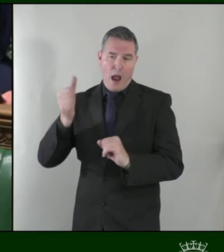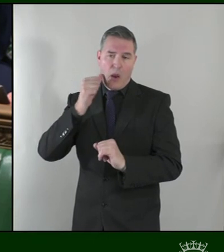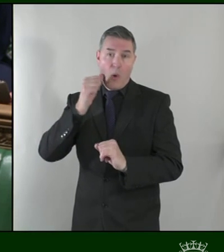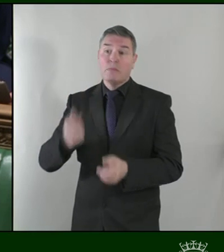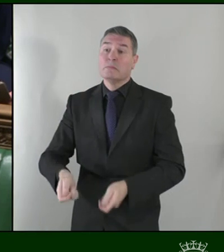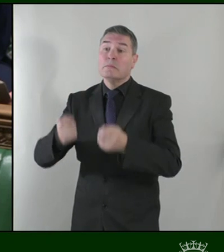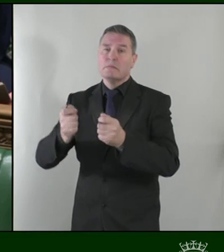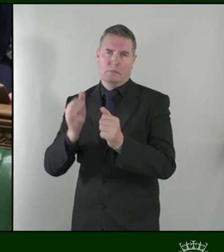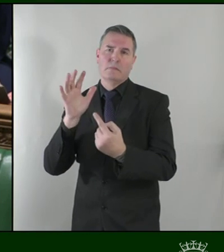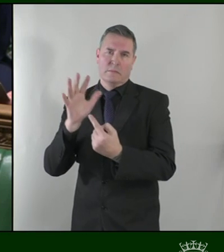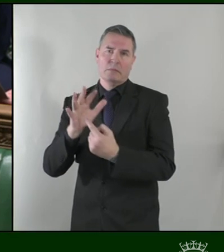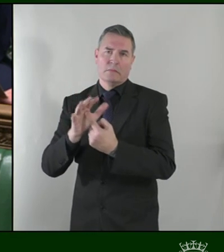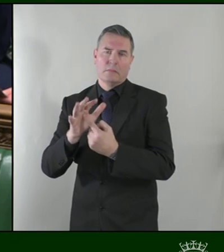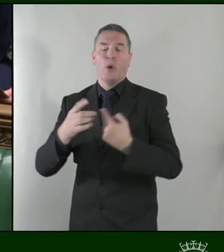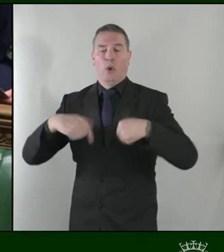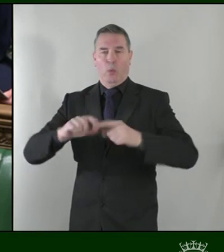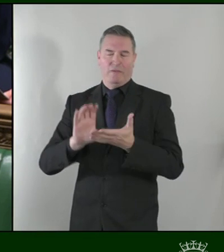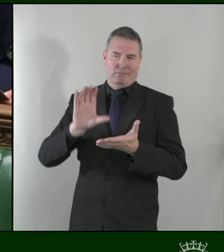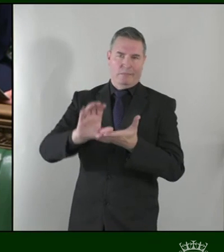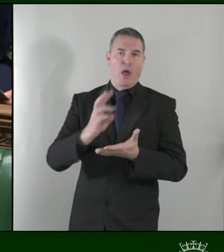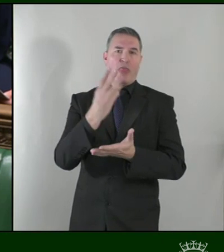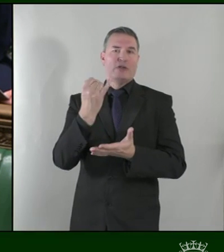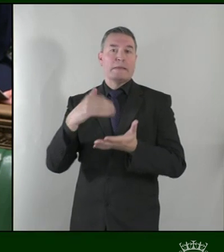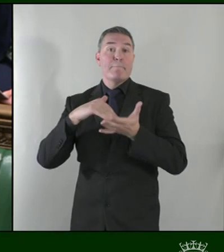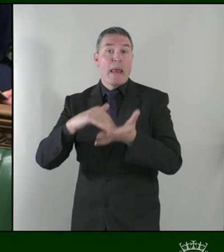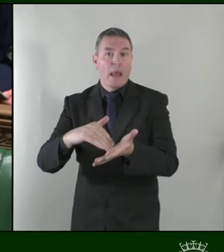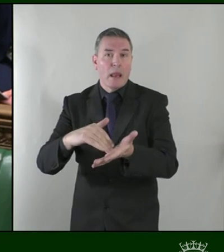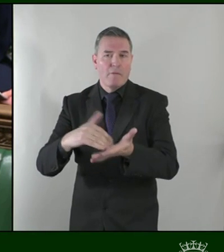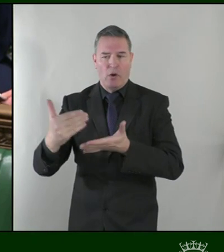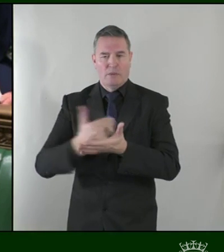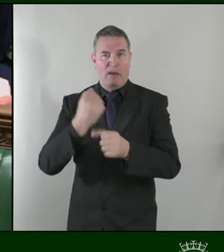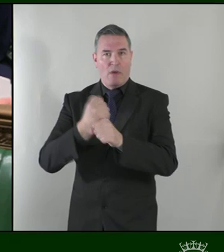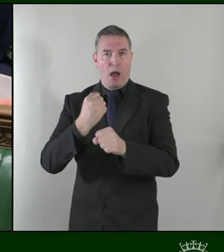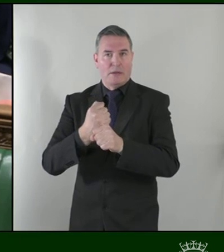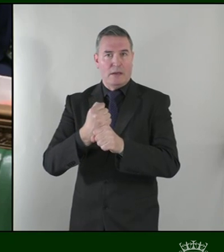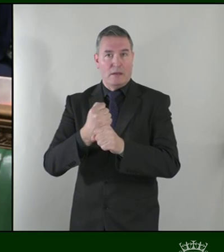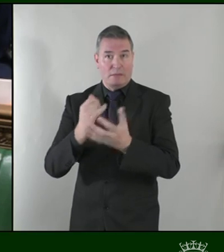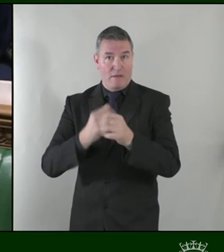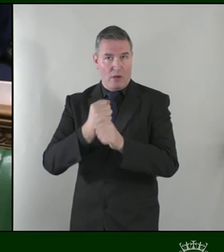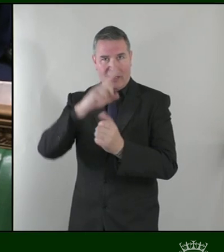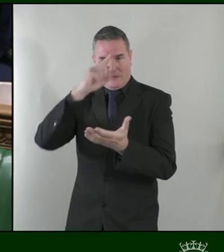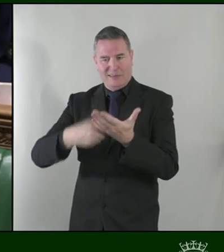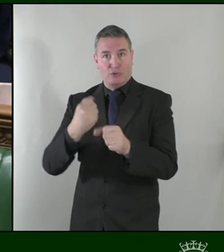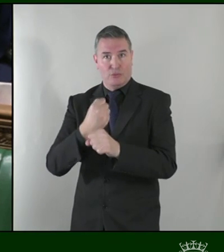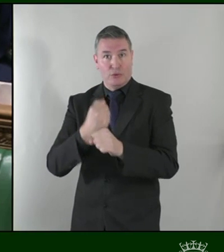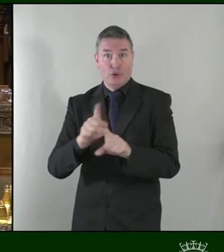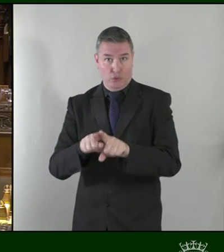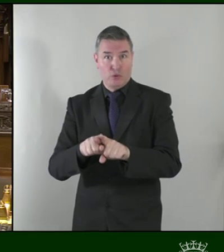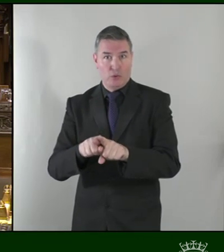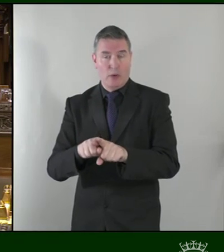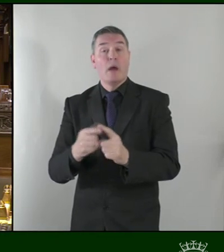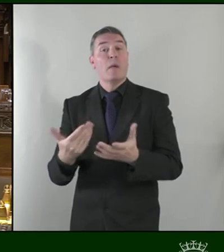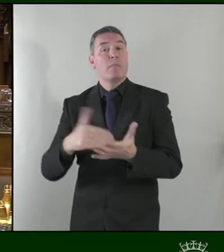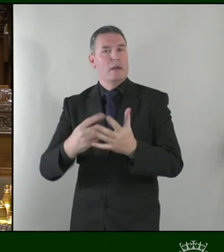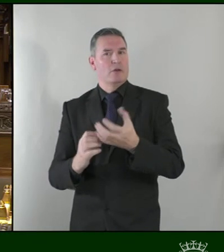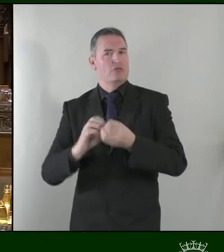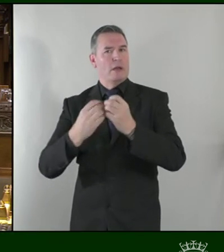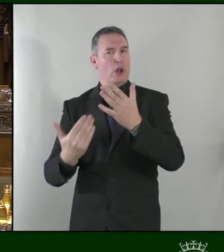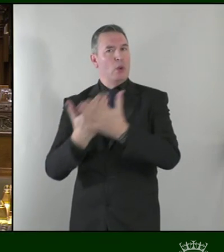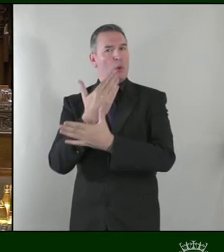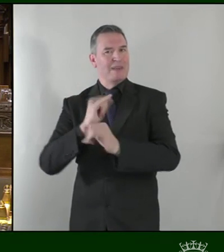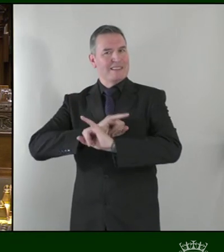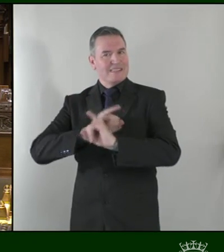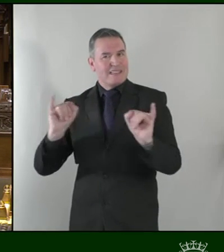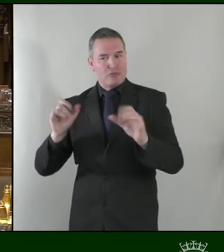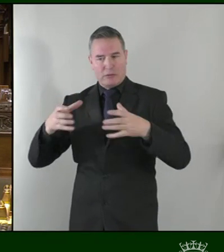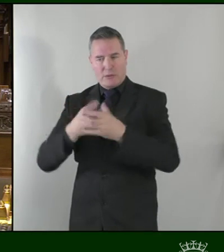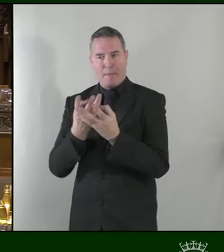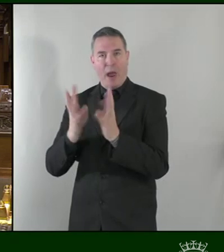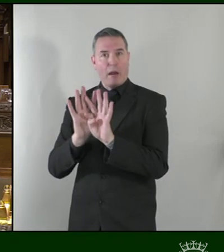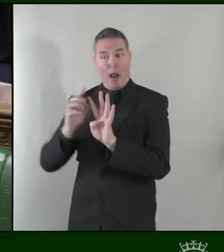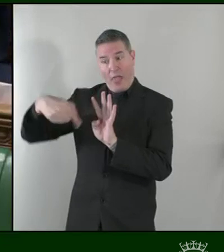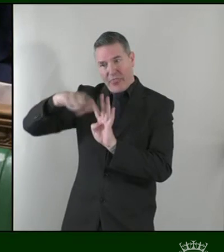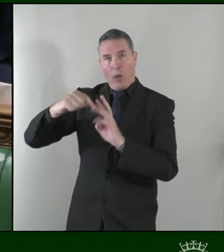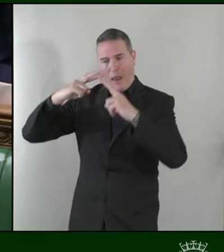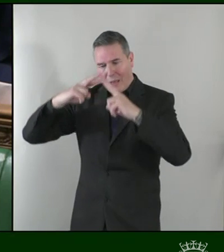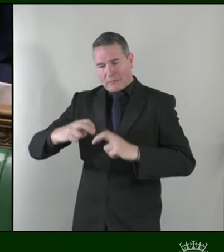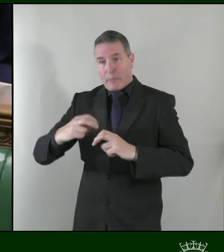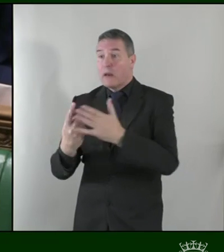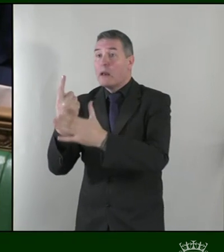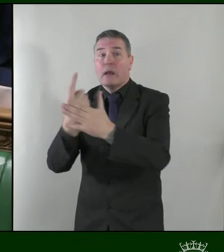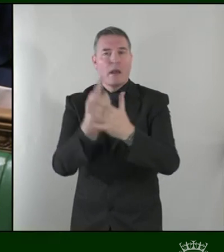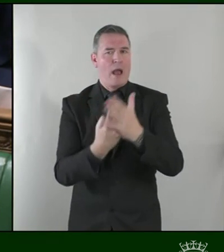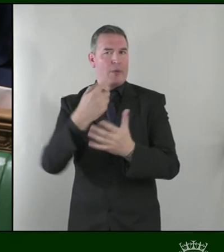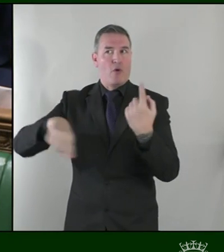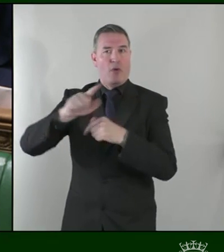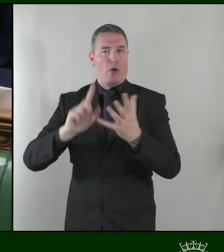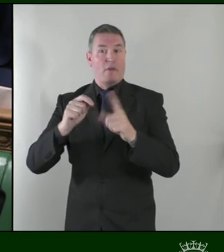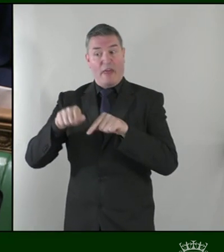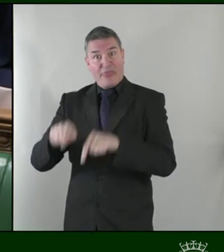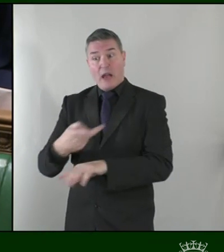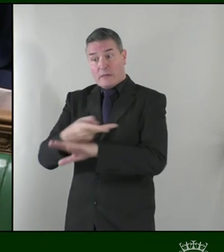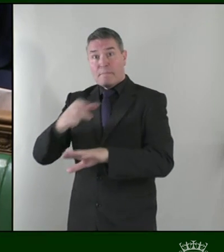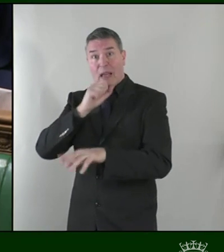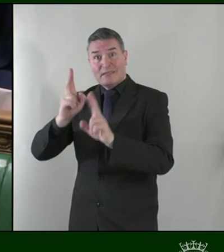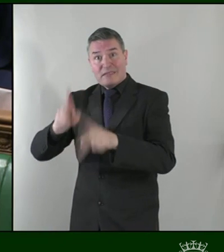We have allocated £36 million to improve safeguarding and decision making in cases like this, including through the creation of a new independent serious case panel, which will enable us to scrutinise and learn lessons from such tragic cases.